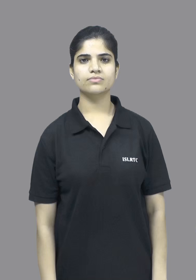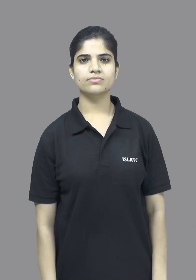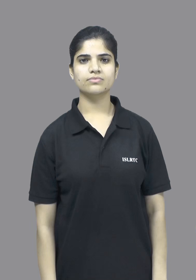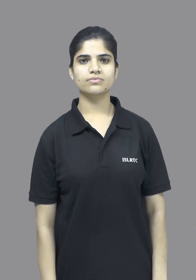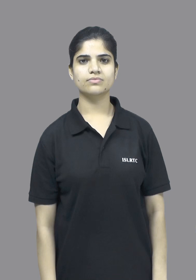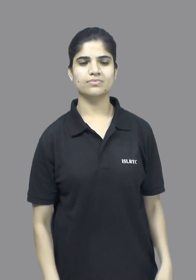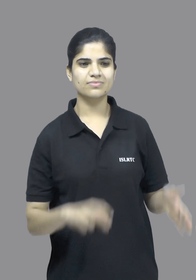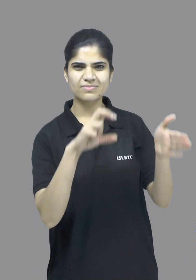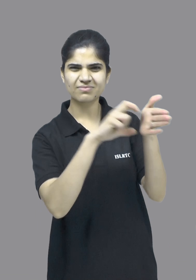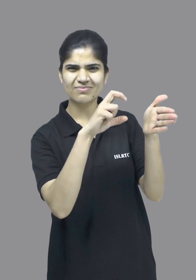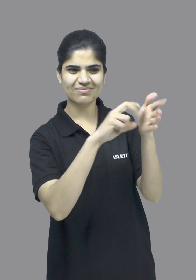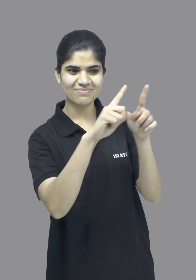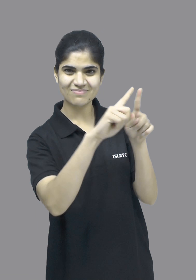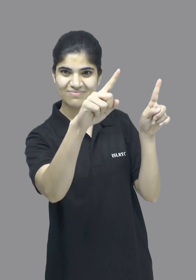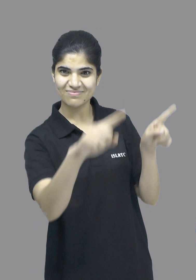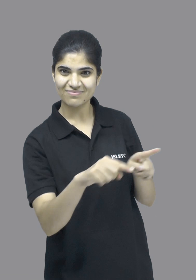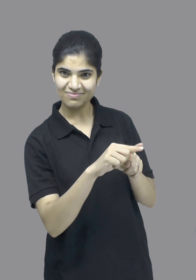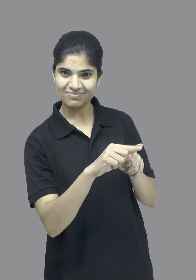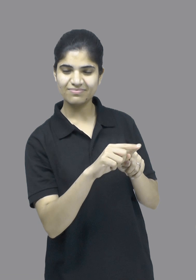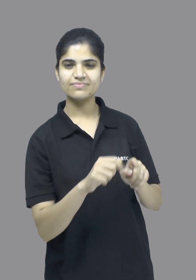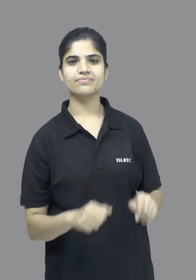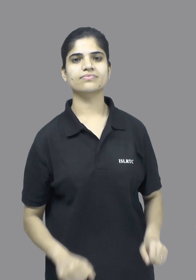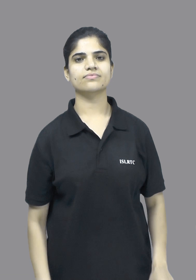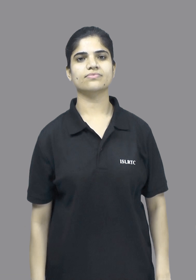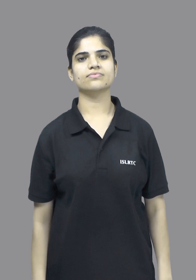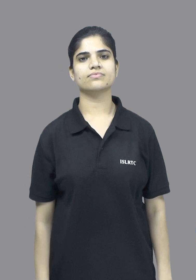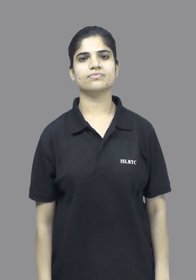Socket